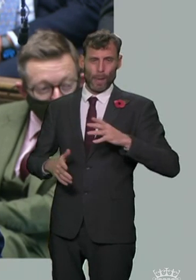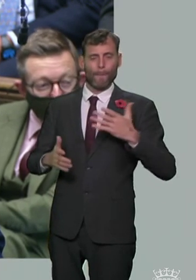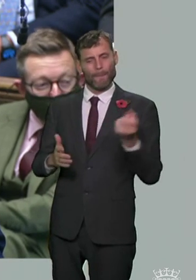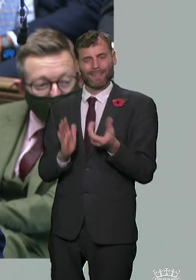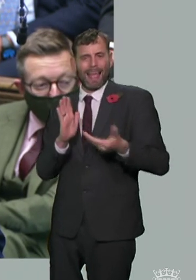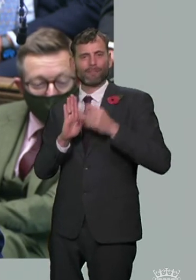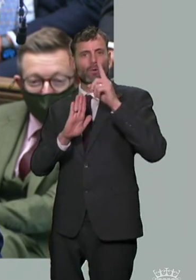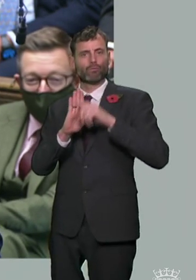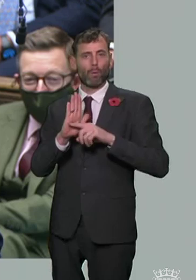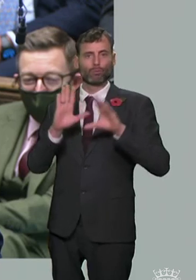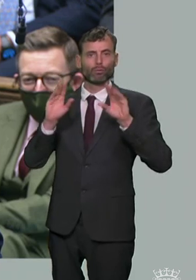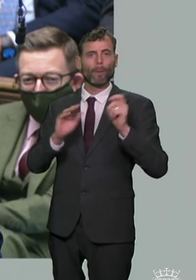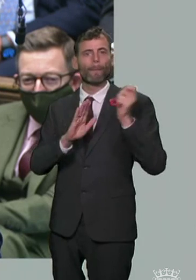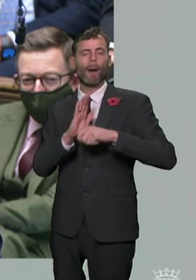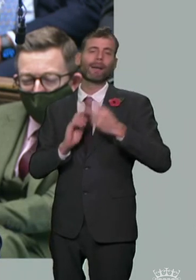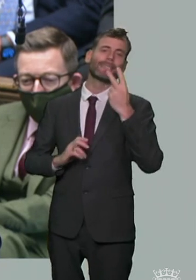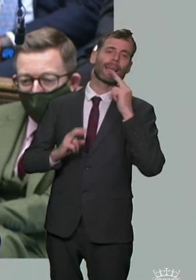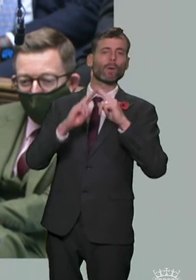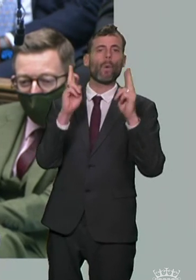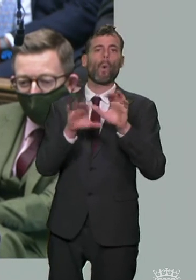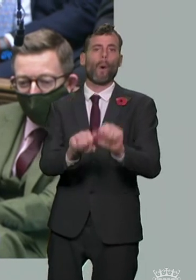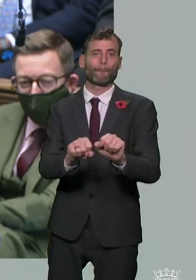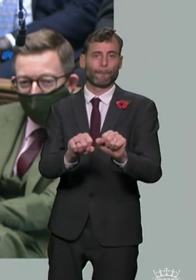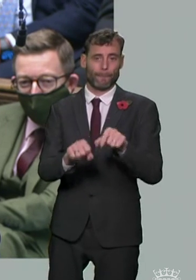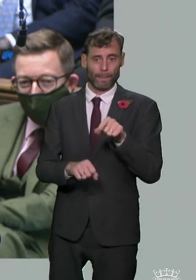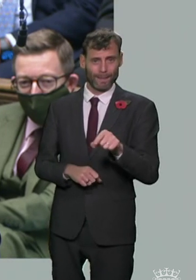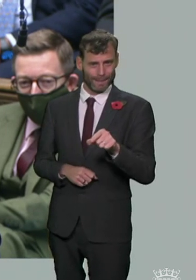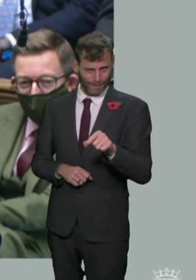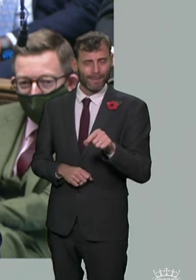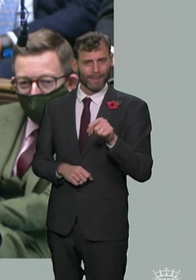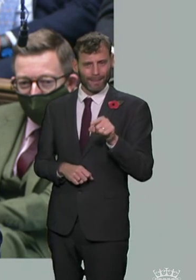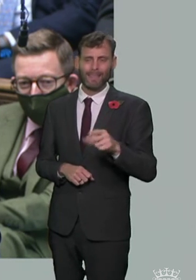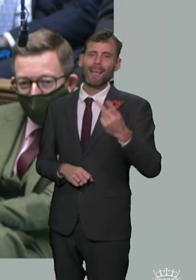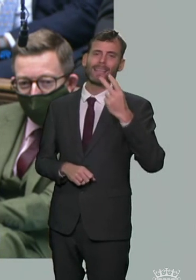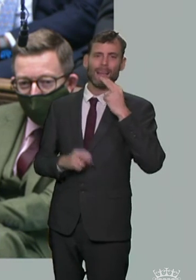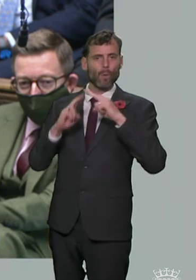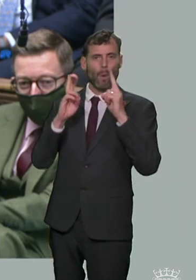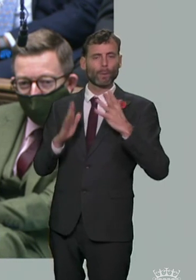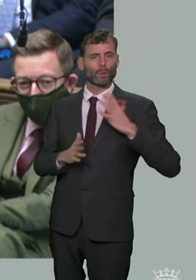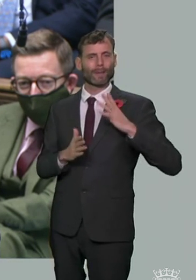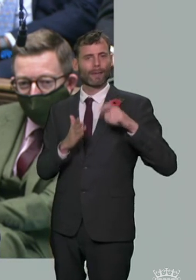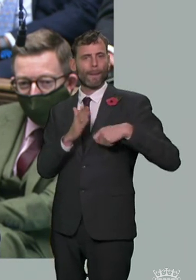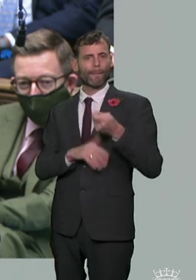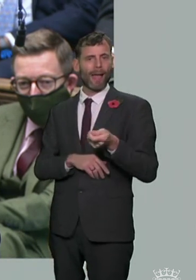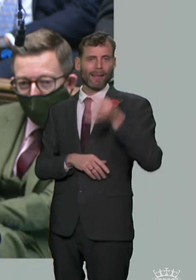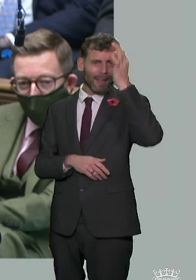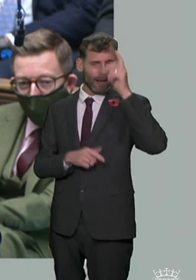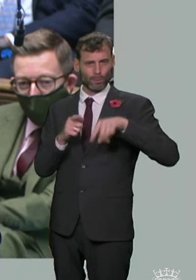The loophole that allows second-home owners to avoid paying council tax should be closed quickly to help local authorities.